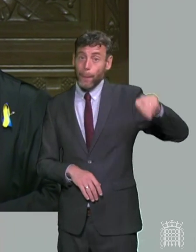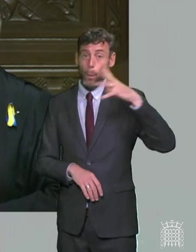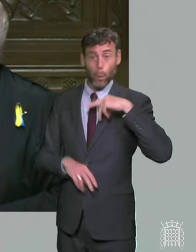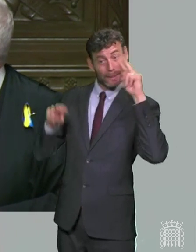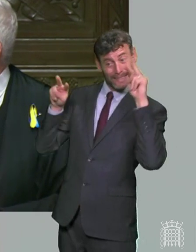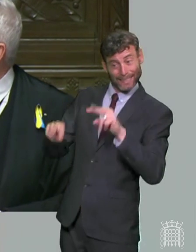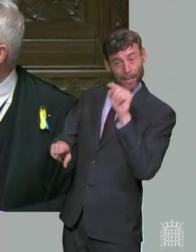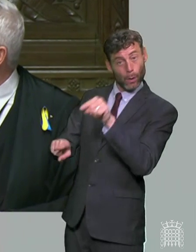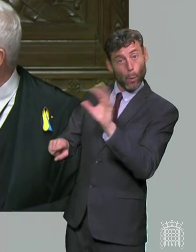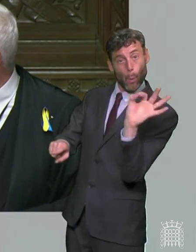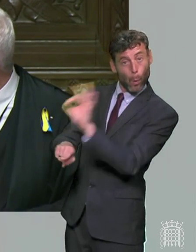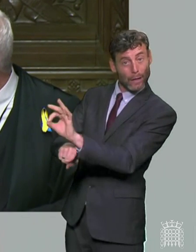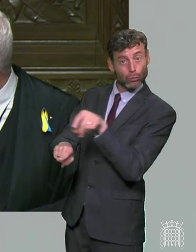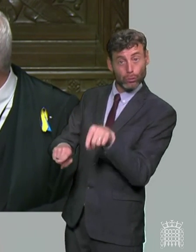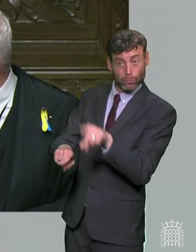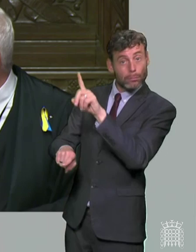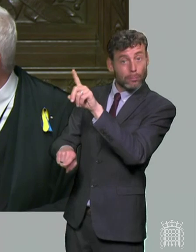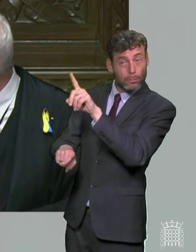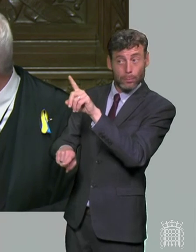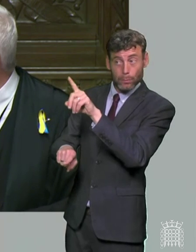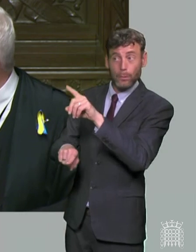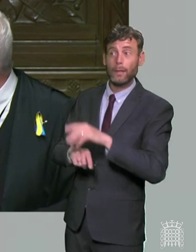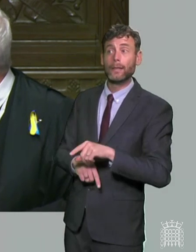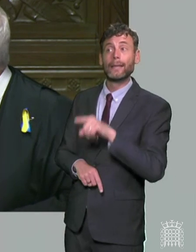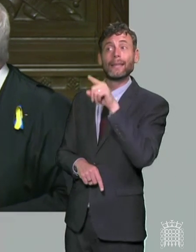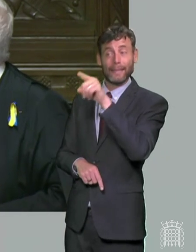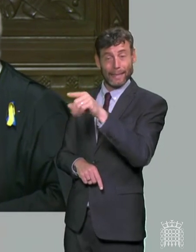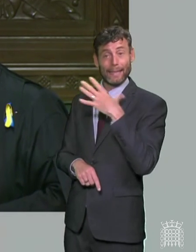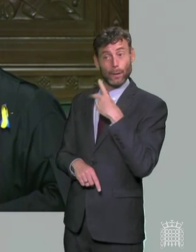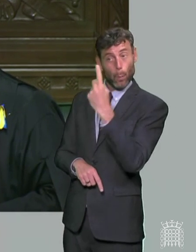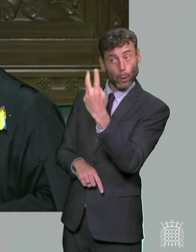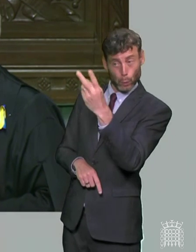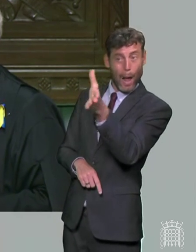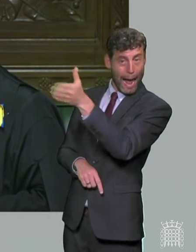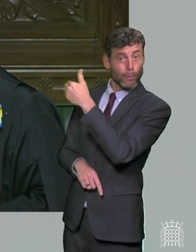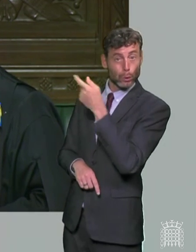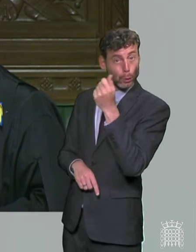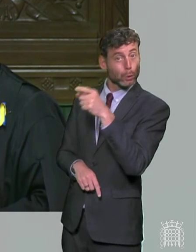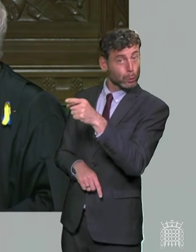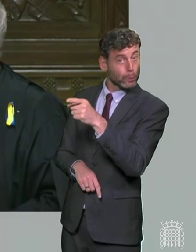I would not if I were you, and I think one or two of you might be going early.